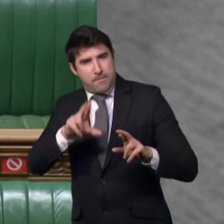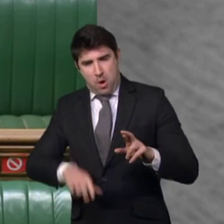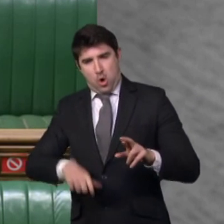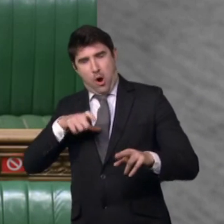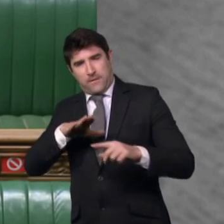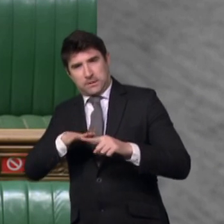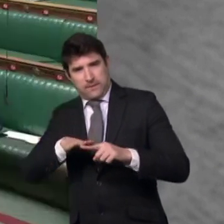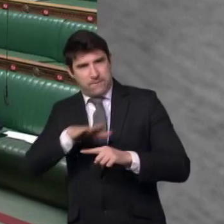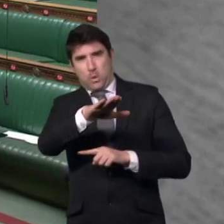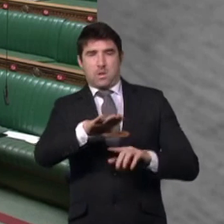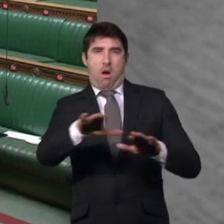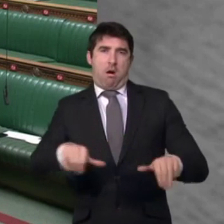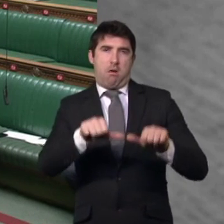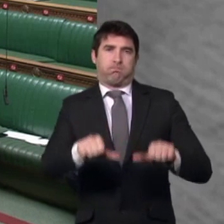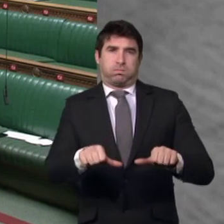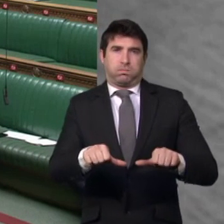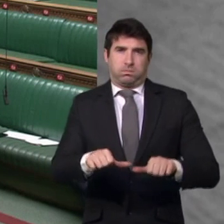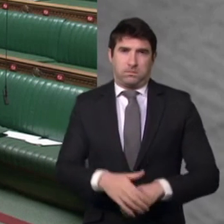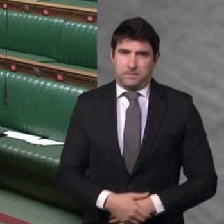I commend this statement to the House.